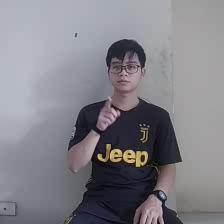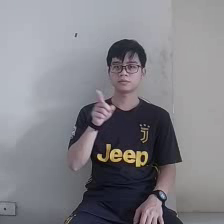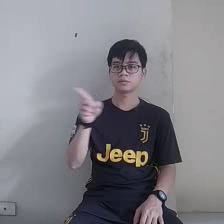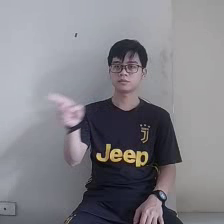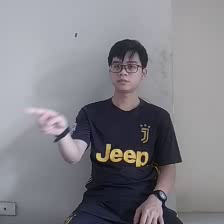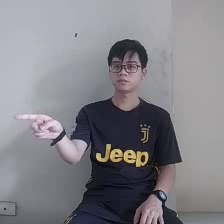Ghét